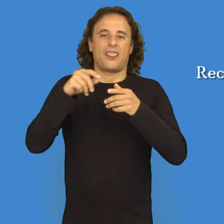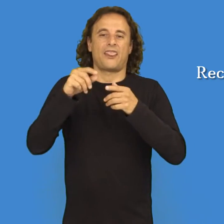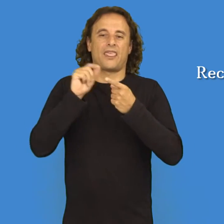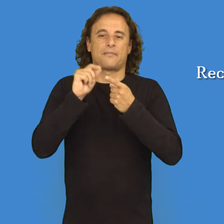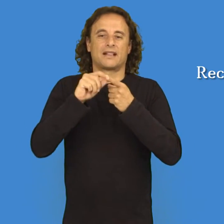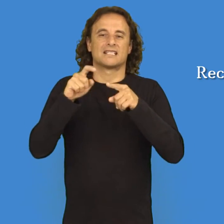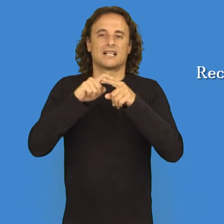diabetes